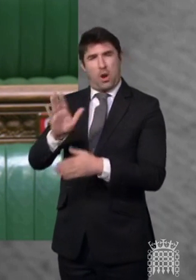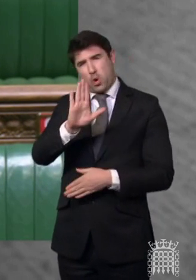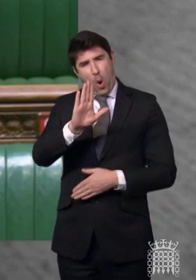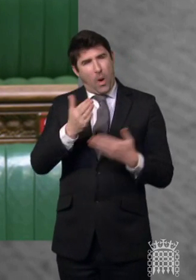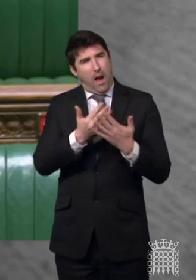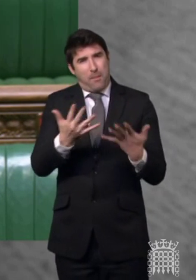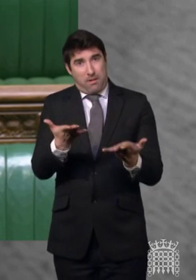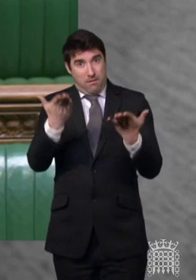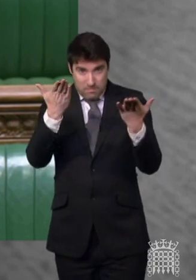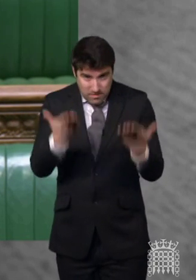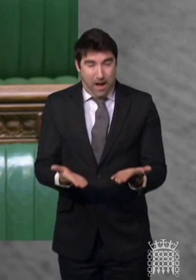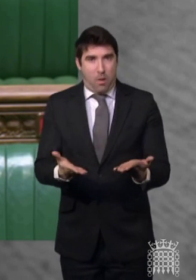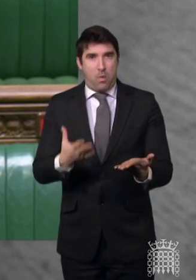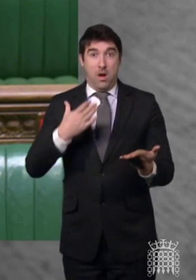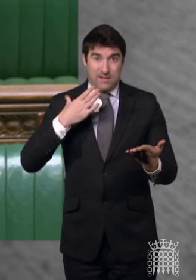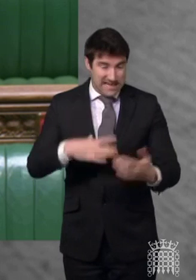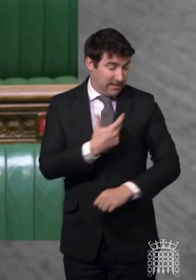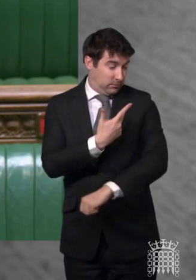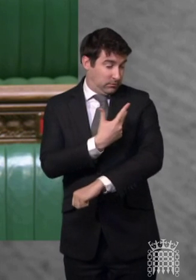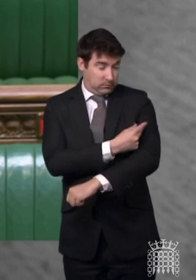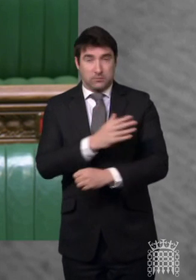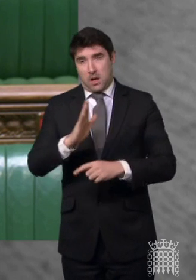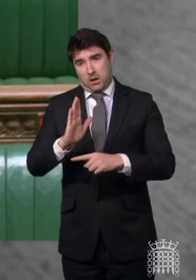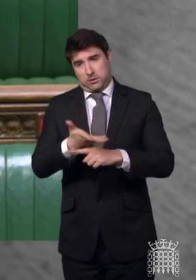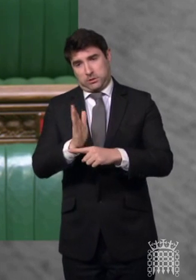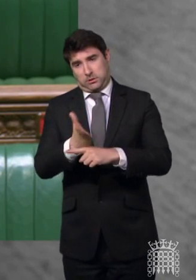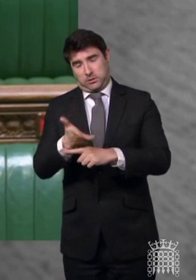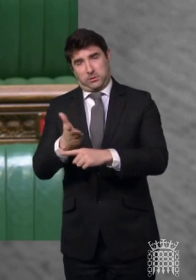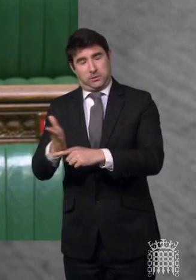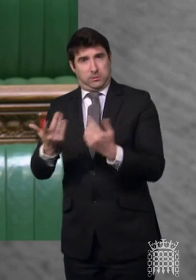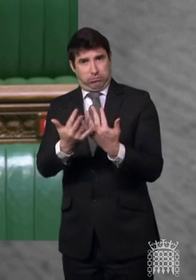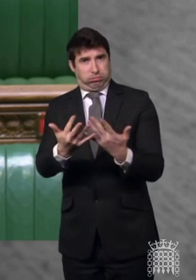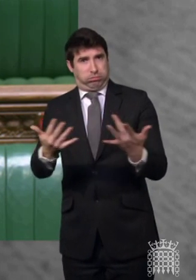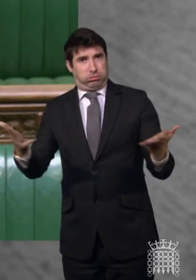We need to go hell for leather to get these jabs rolled out with no delay.